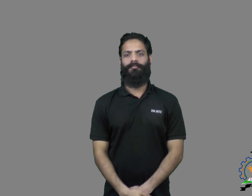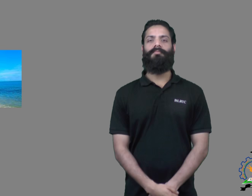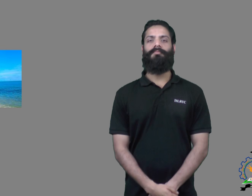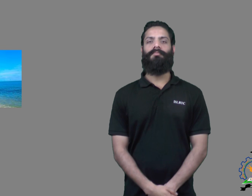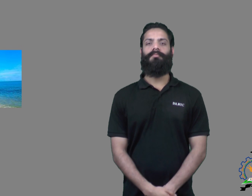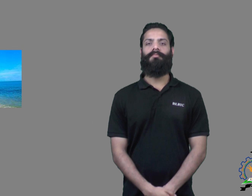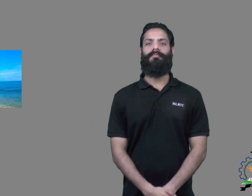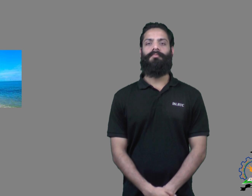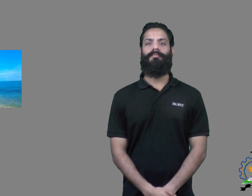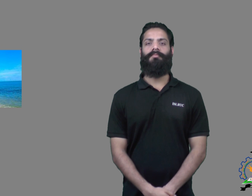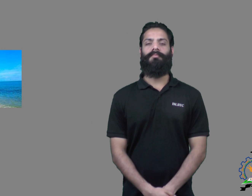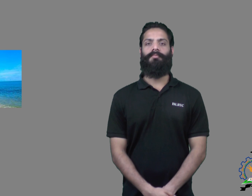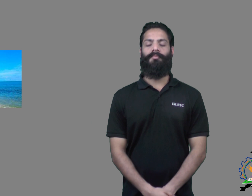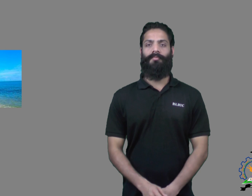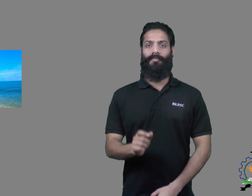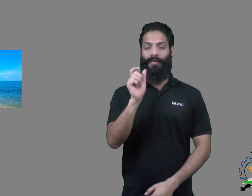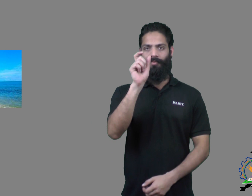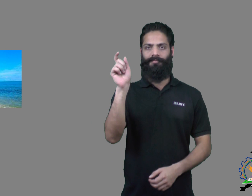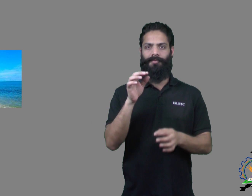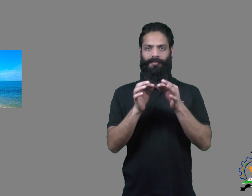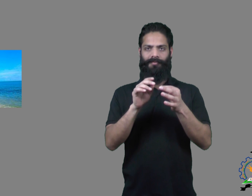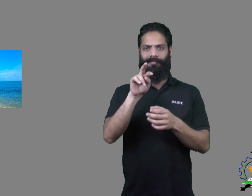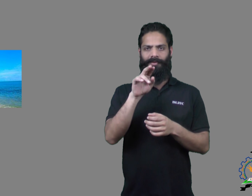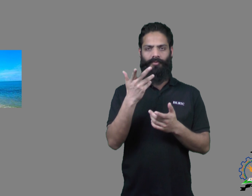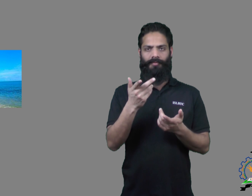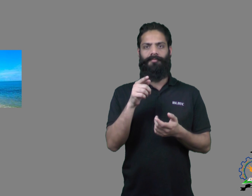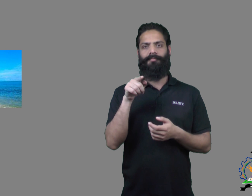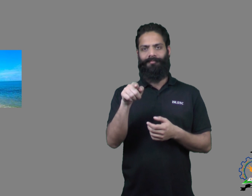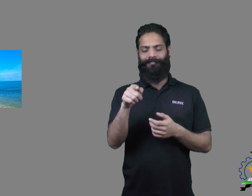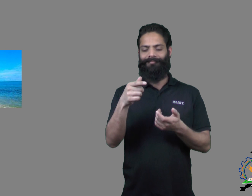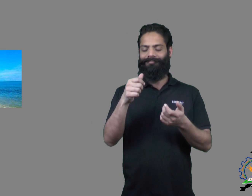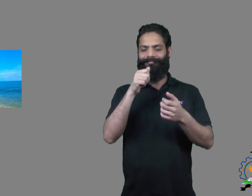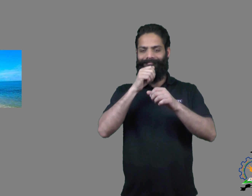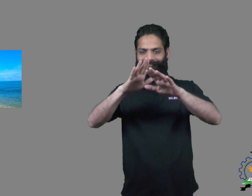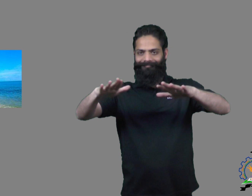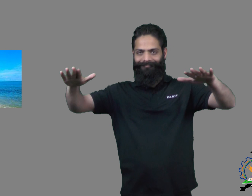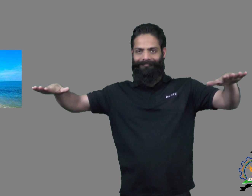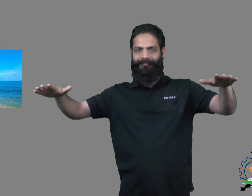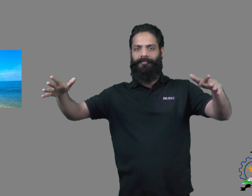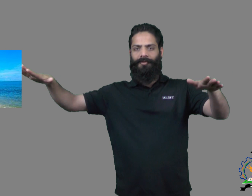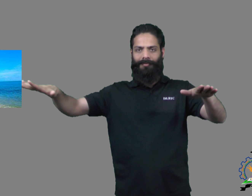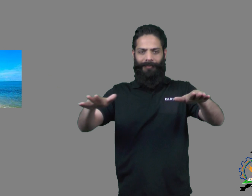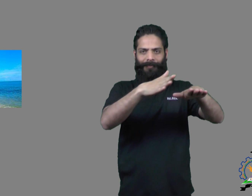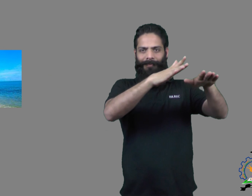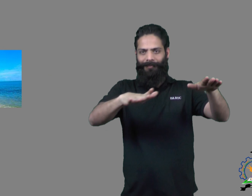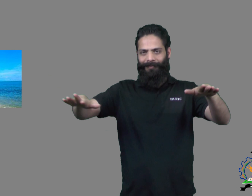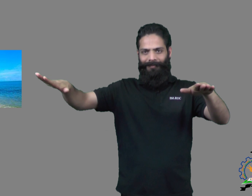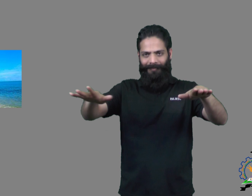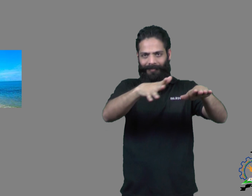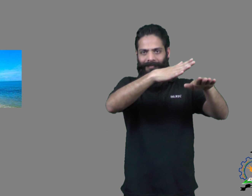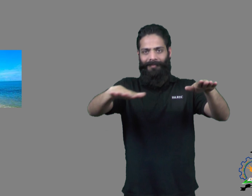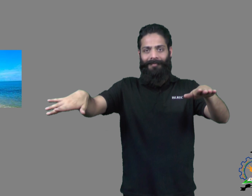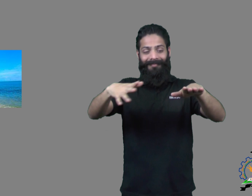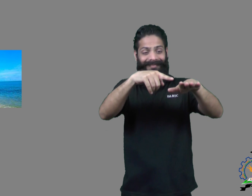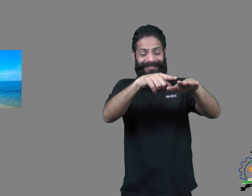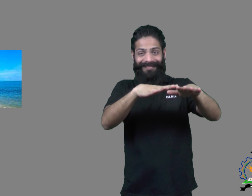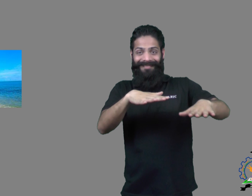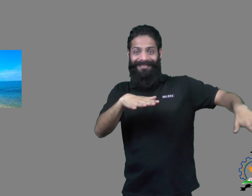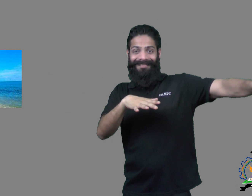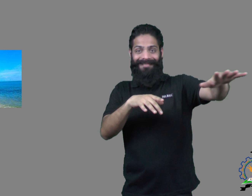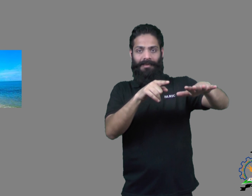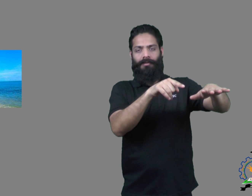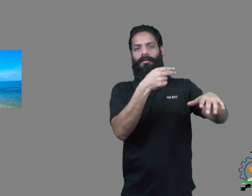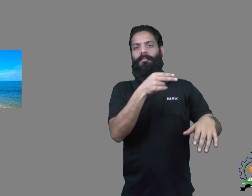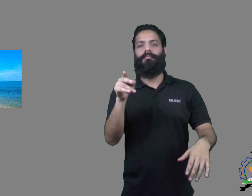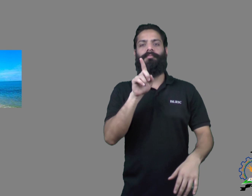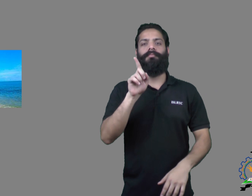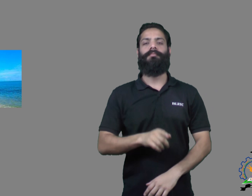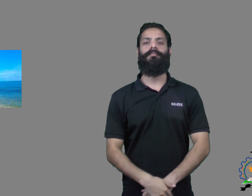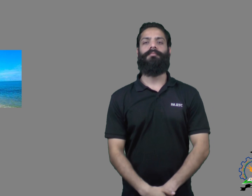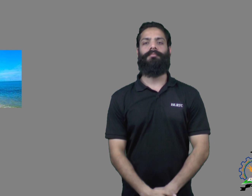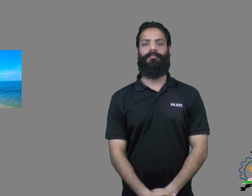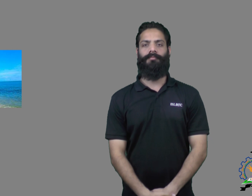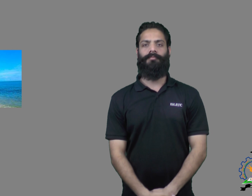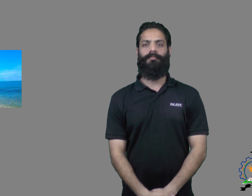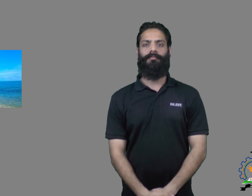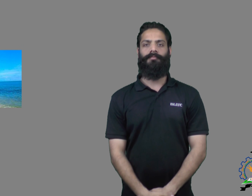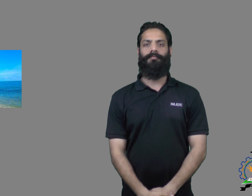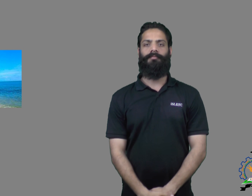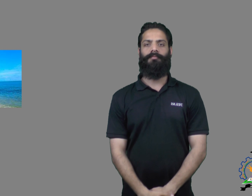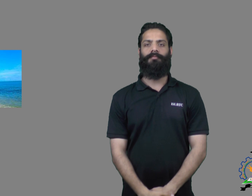Seashore